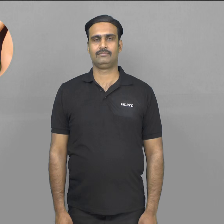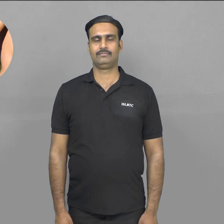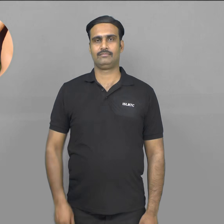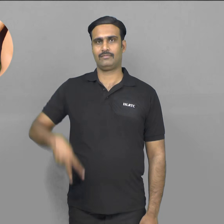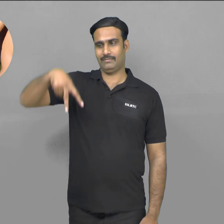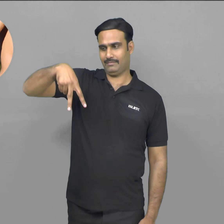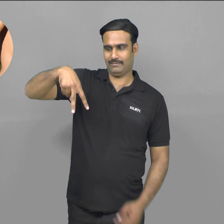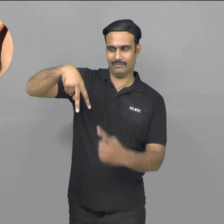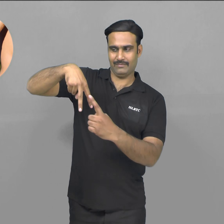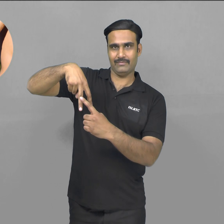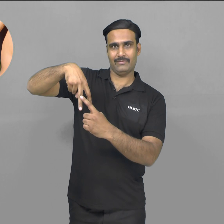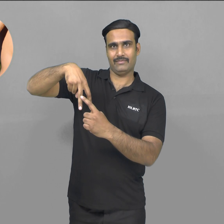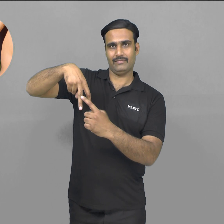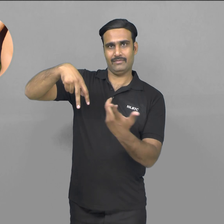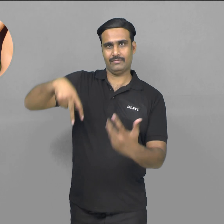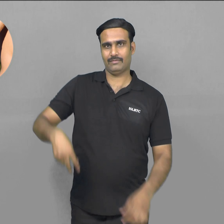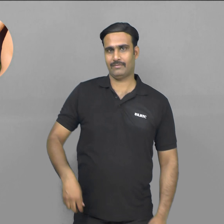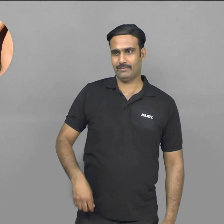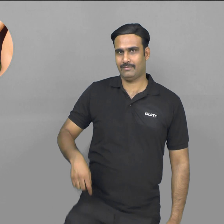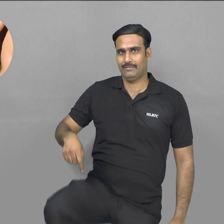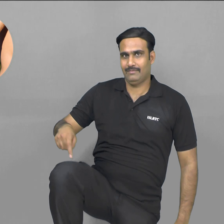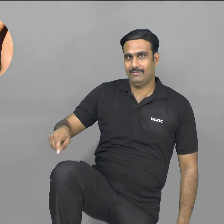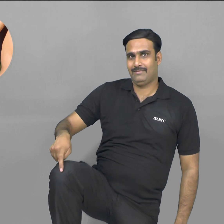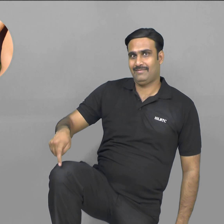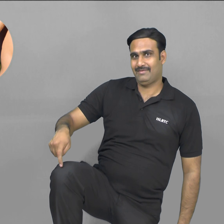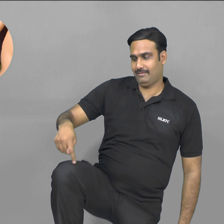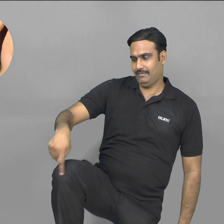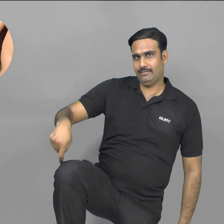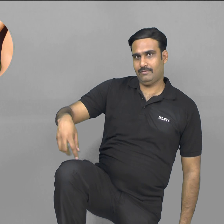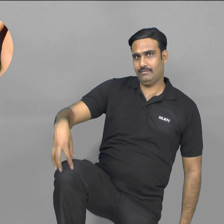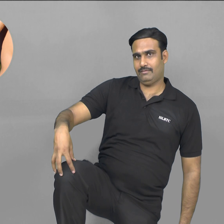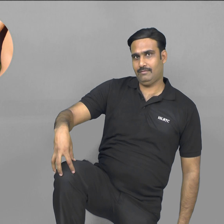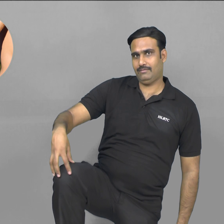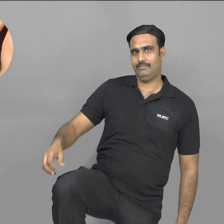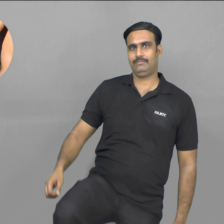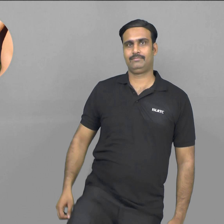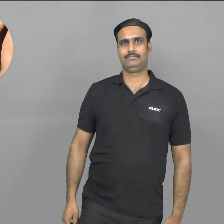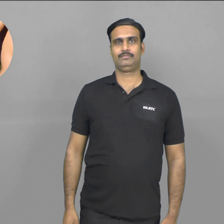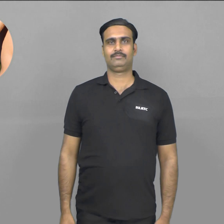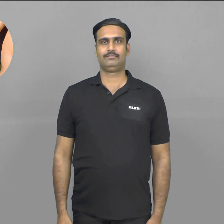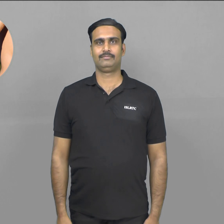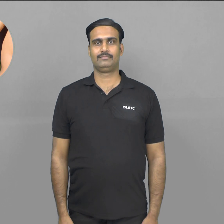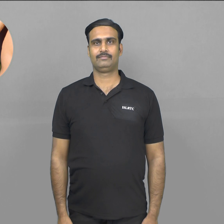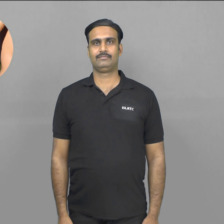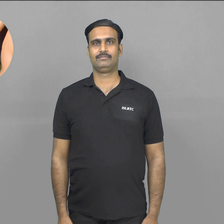Knee